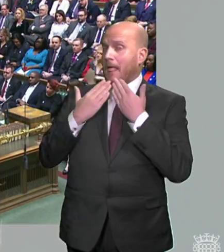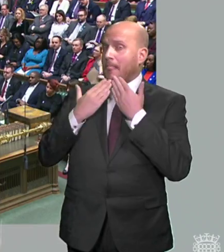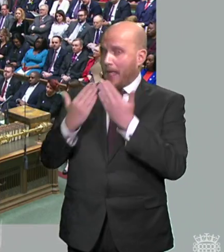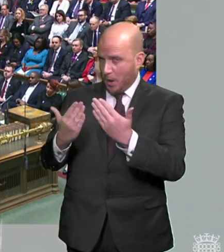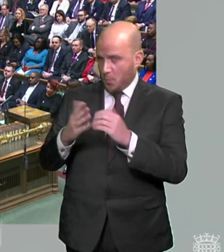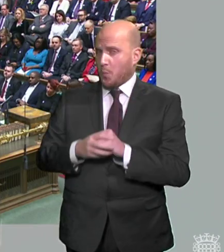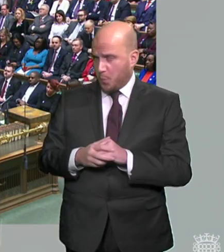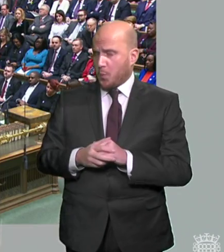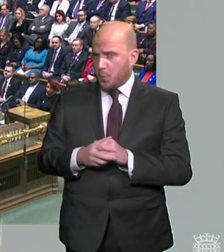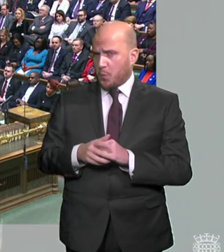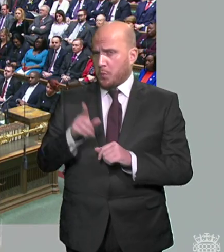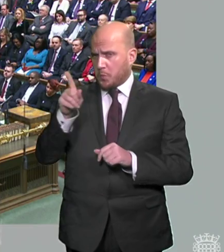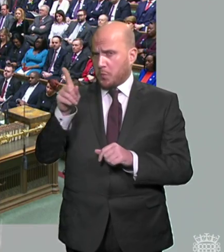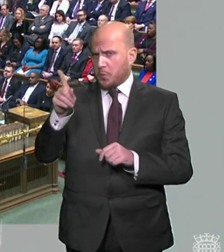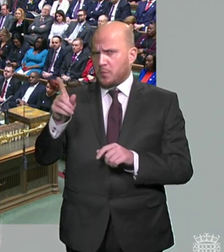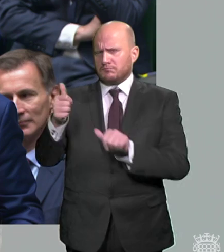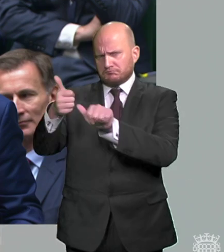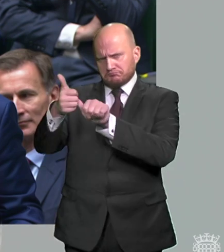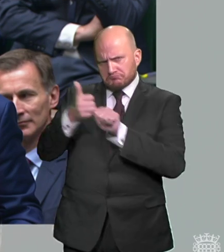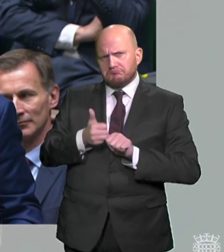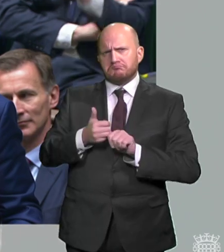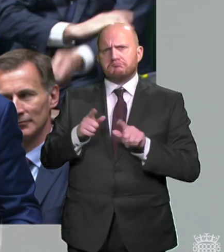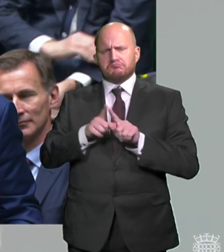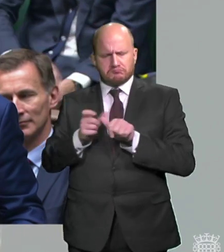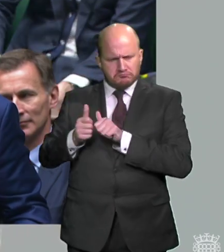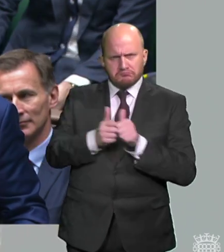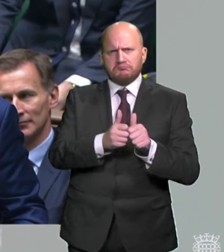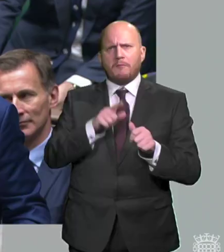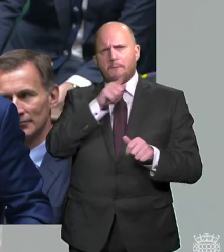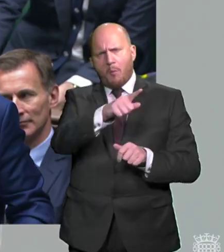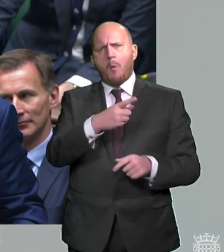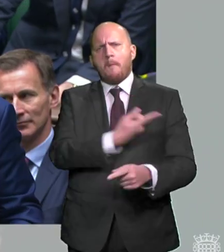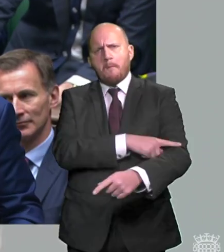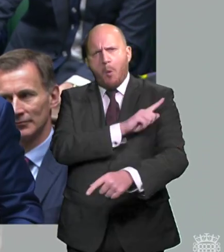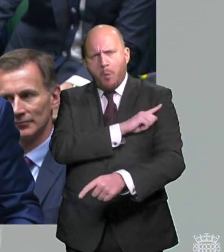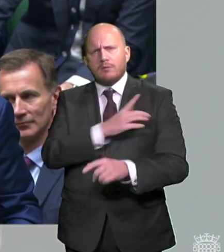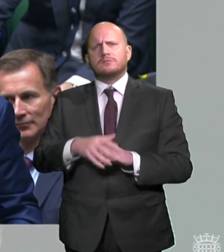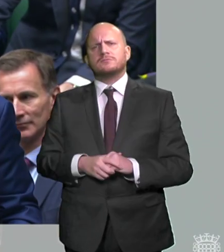I thank the honourable Gentleman for his shared solidarity on the issue in Poland.